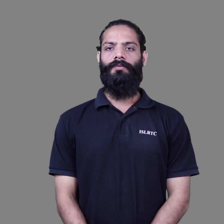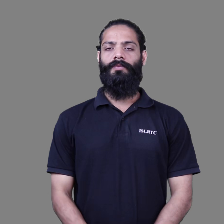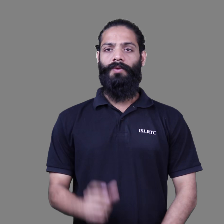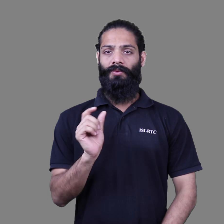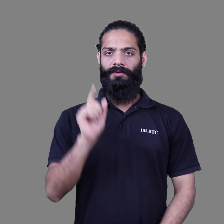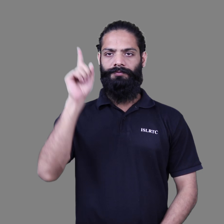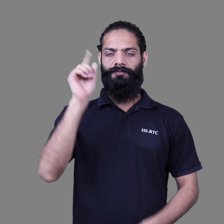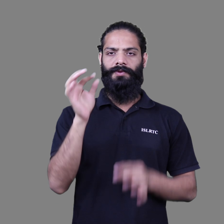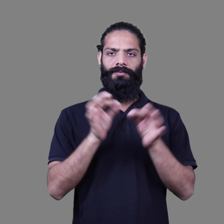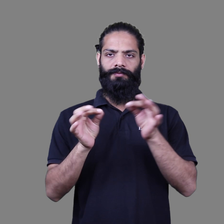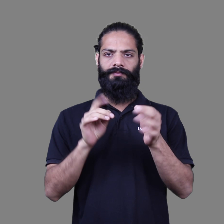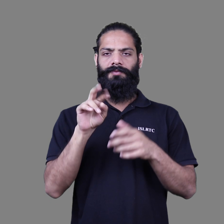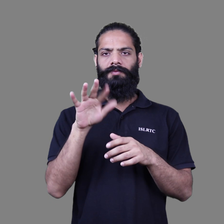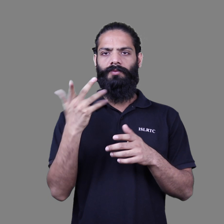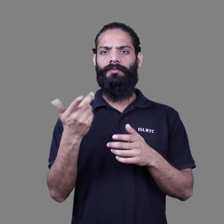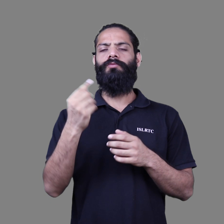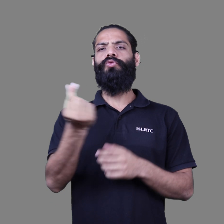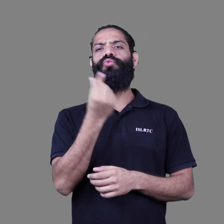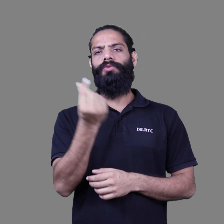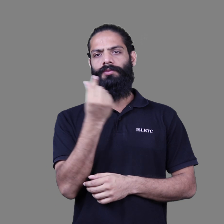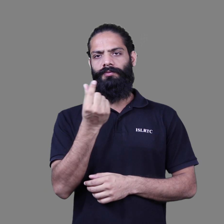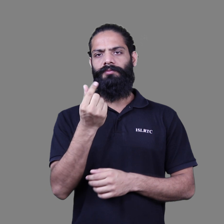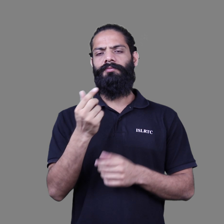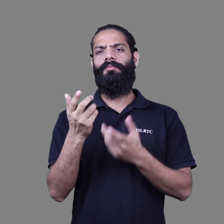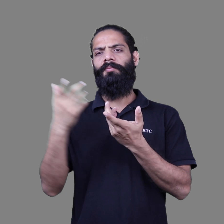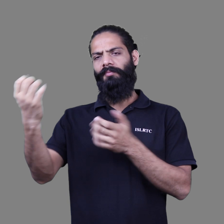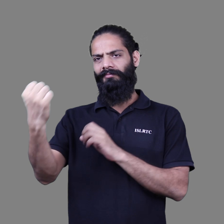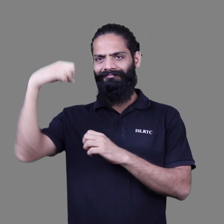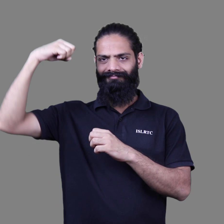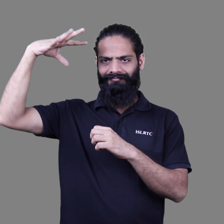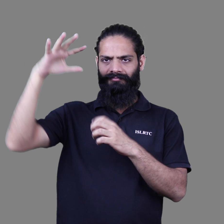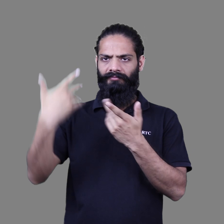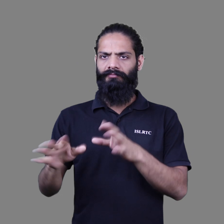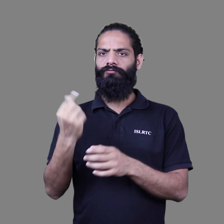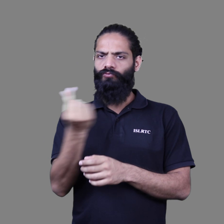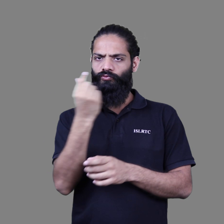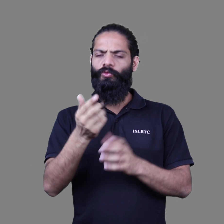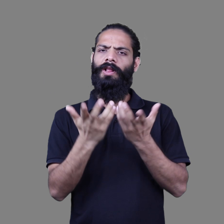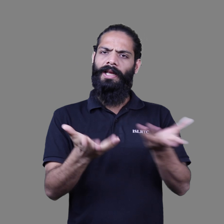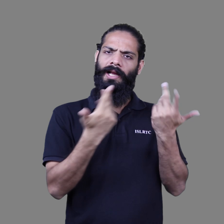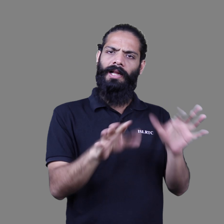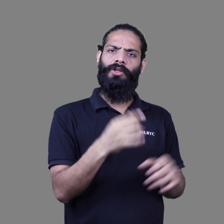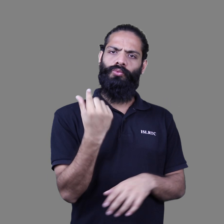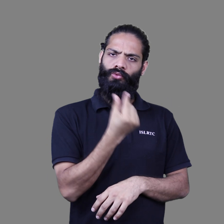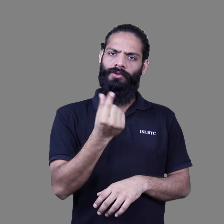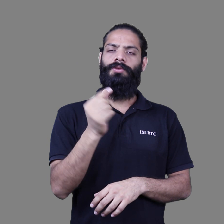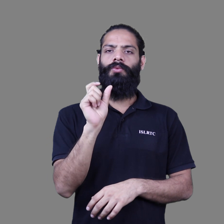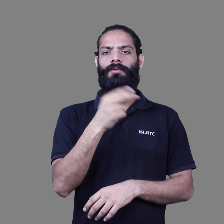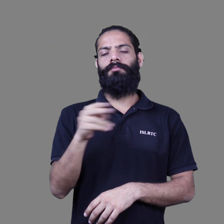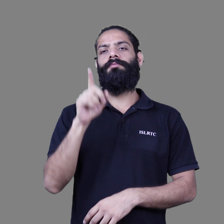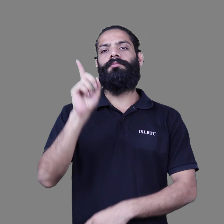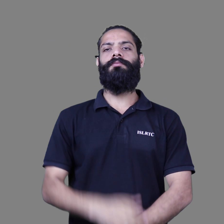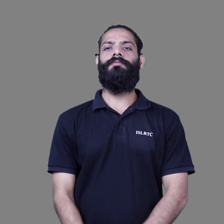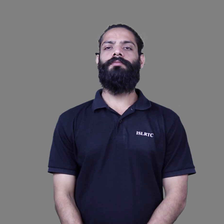Utilisation